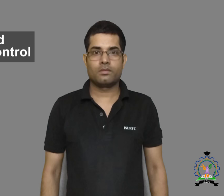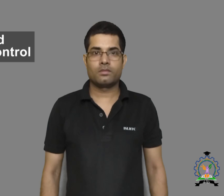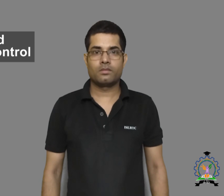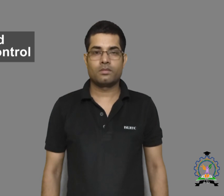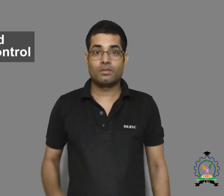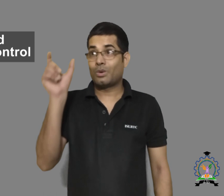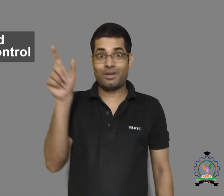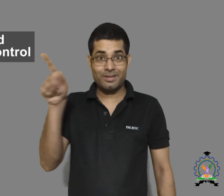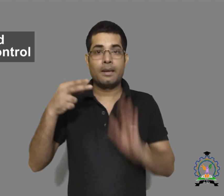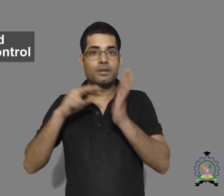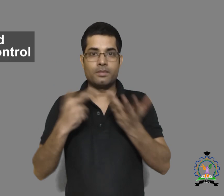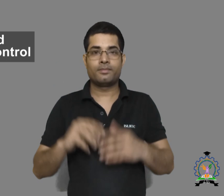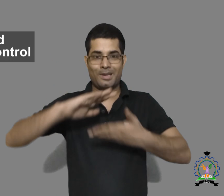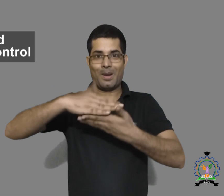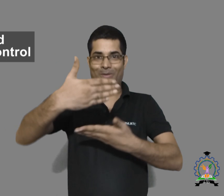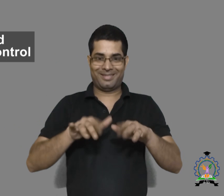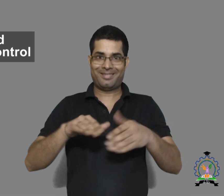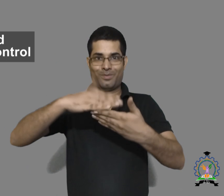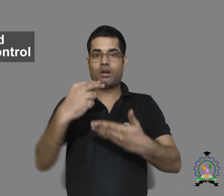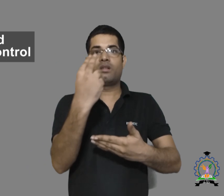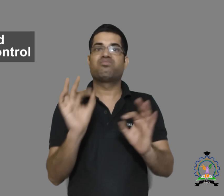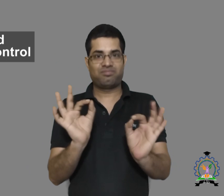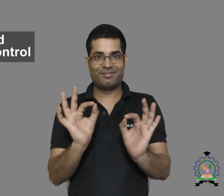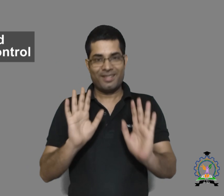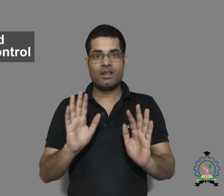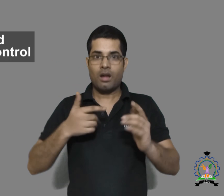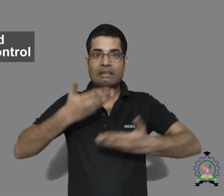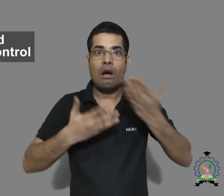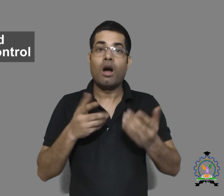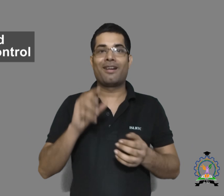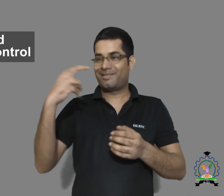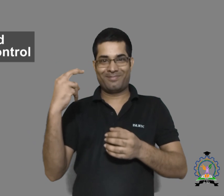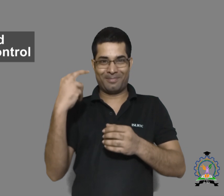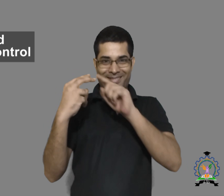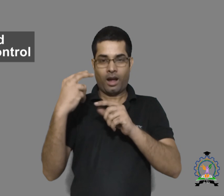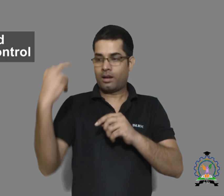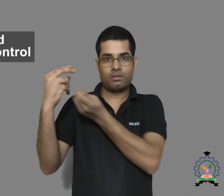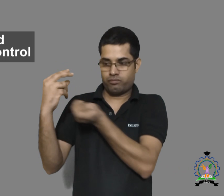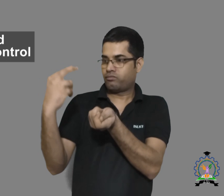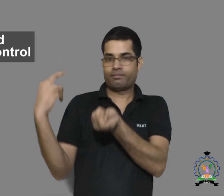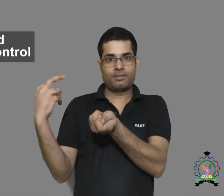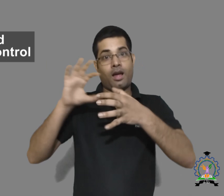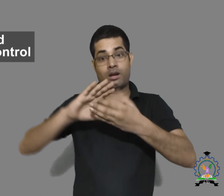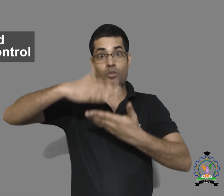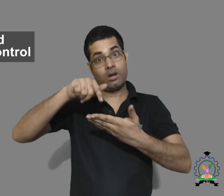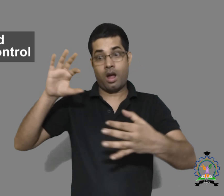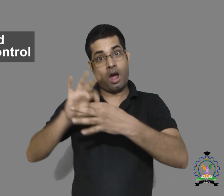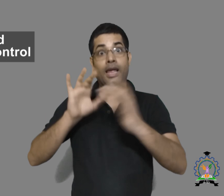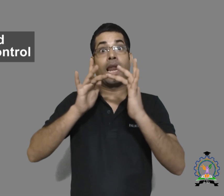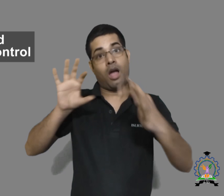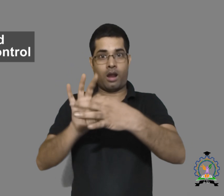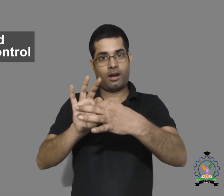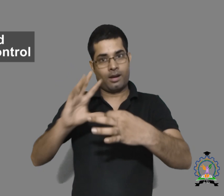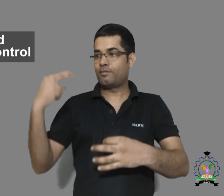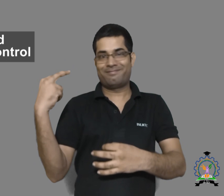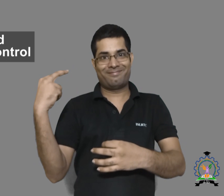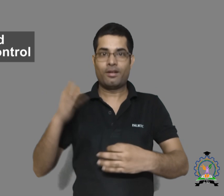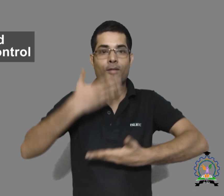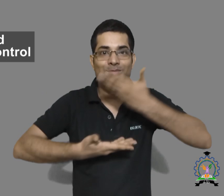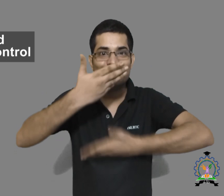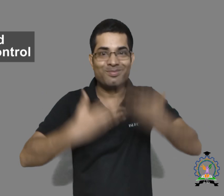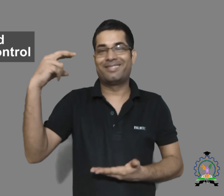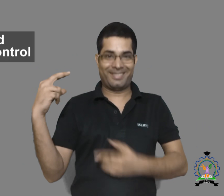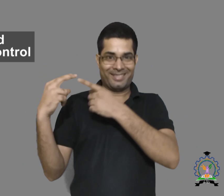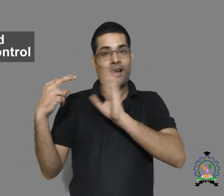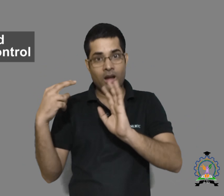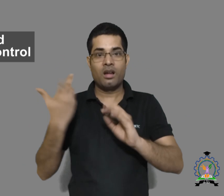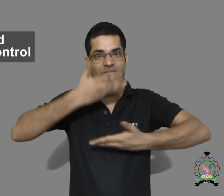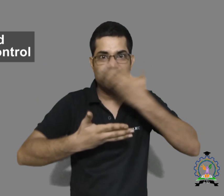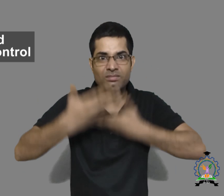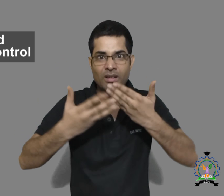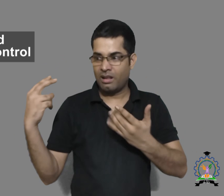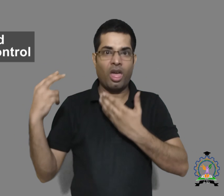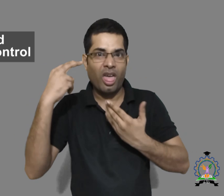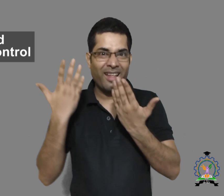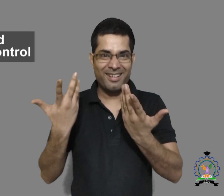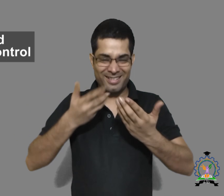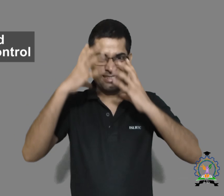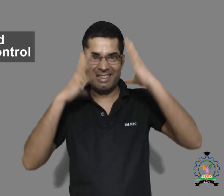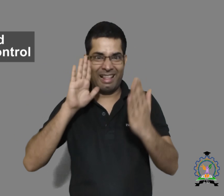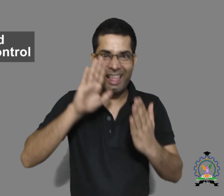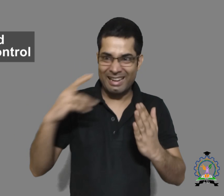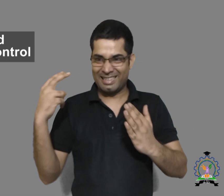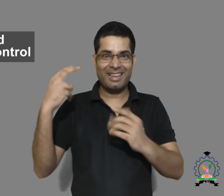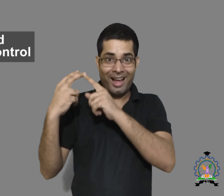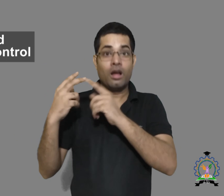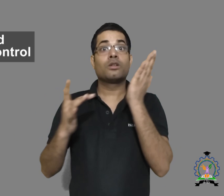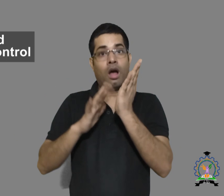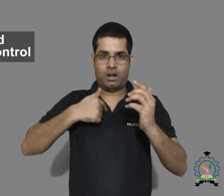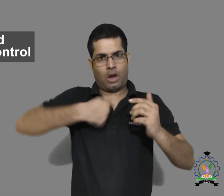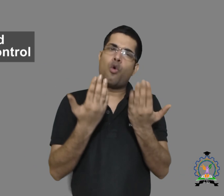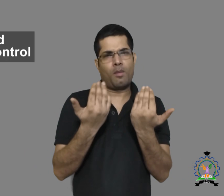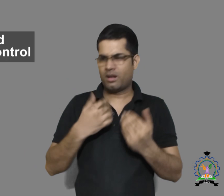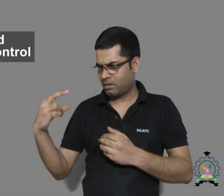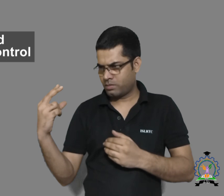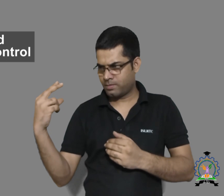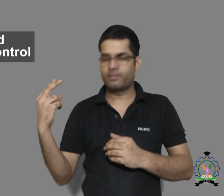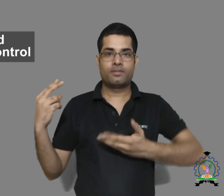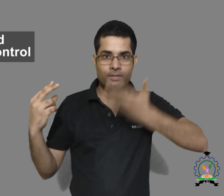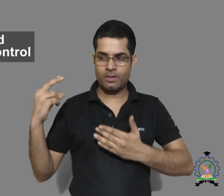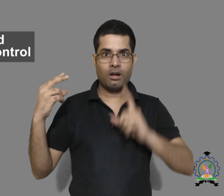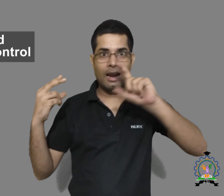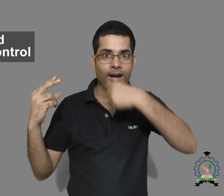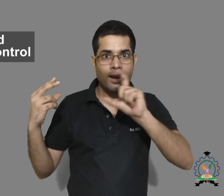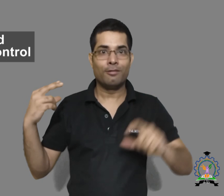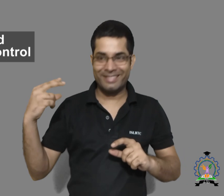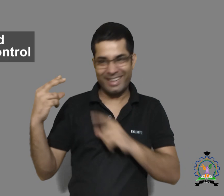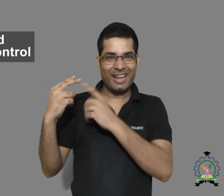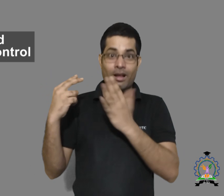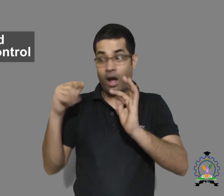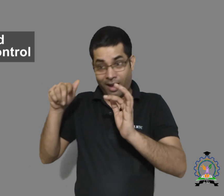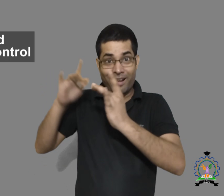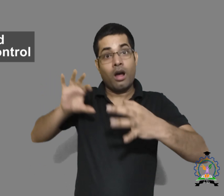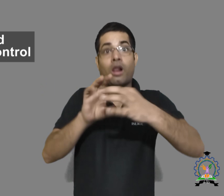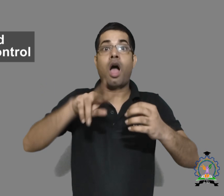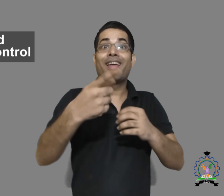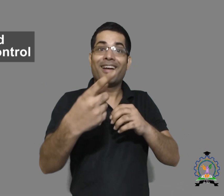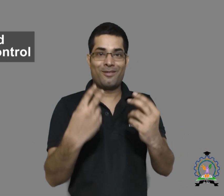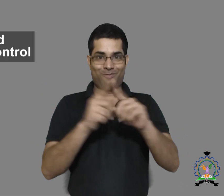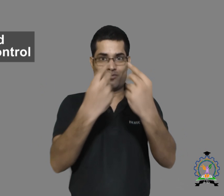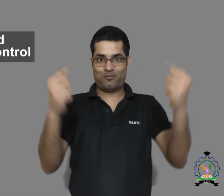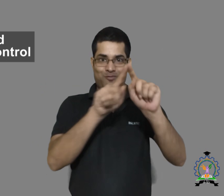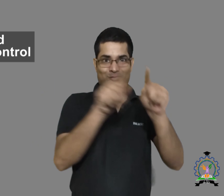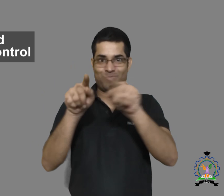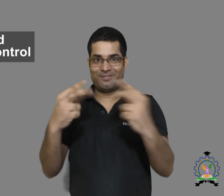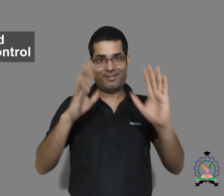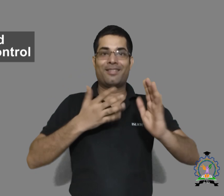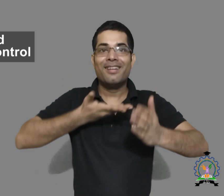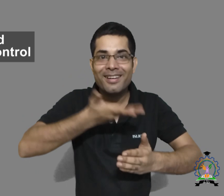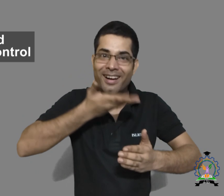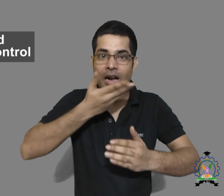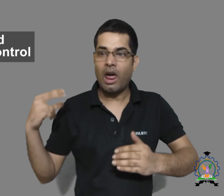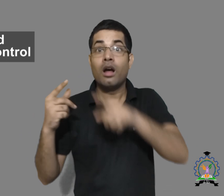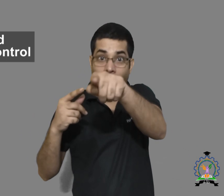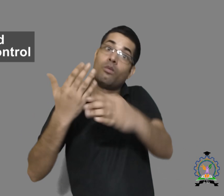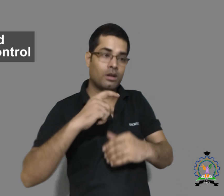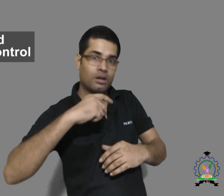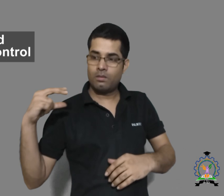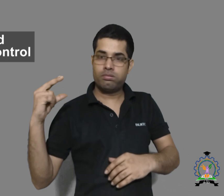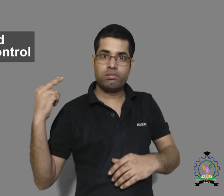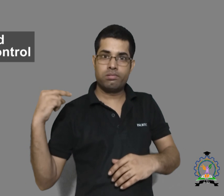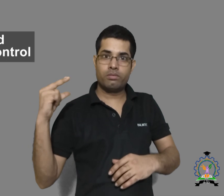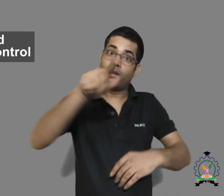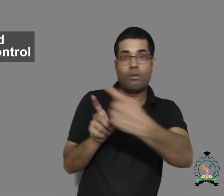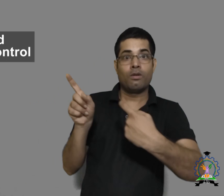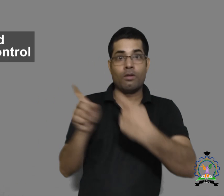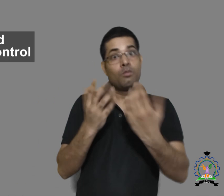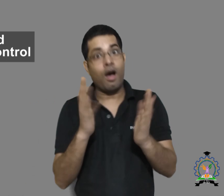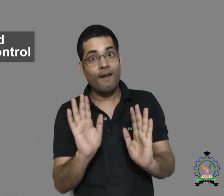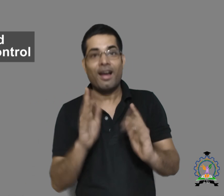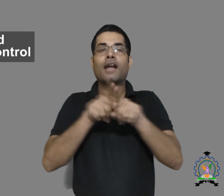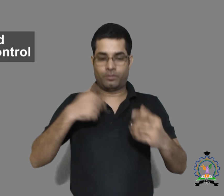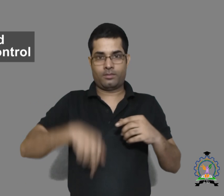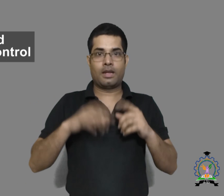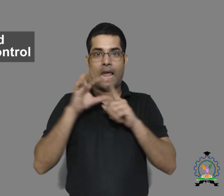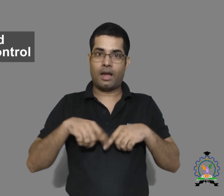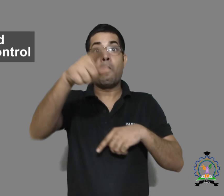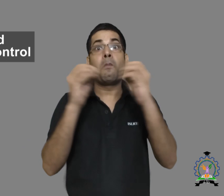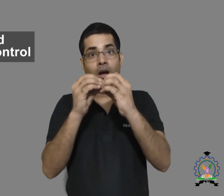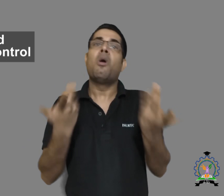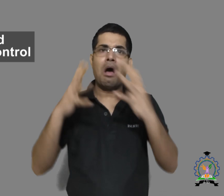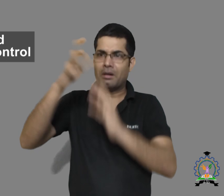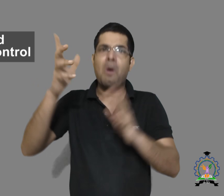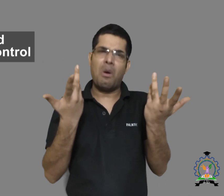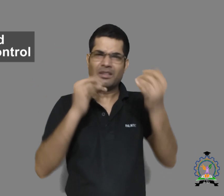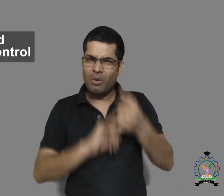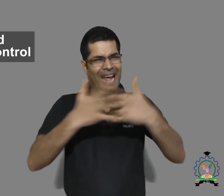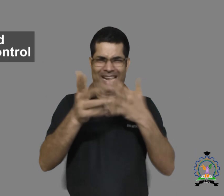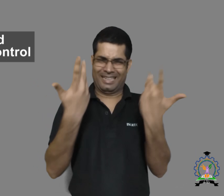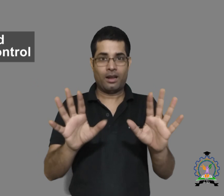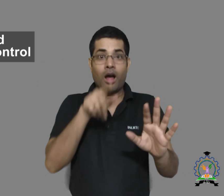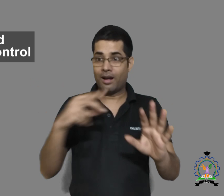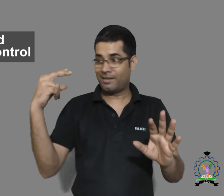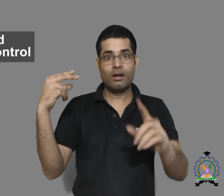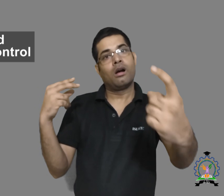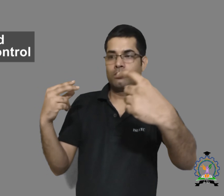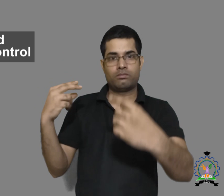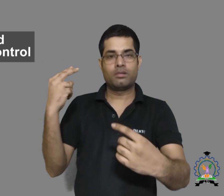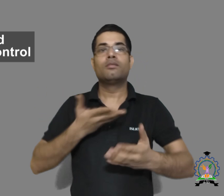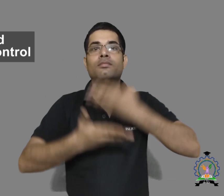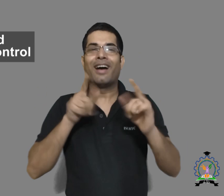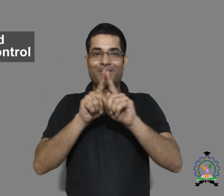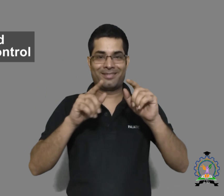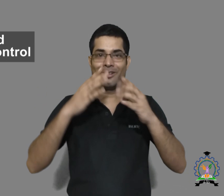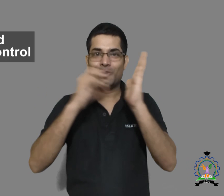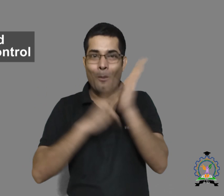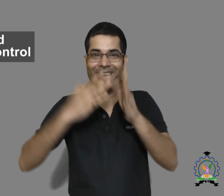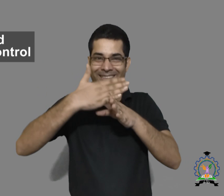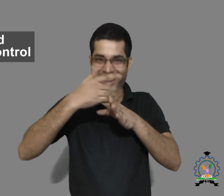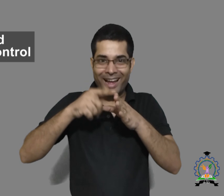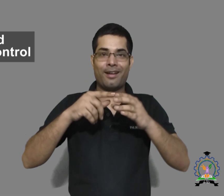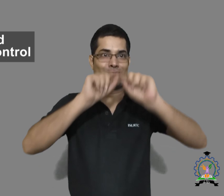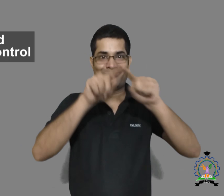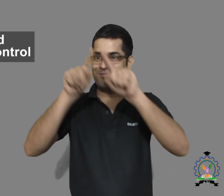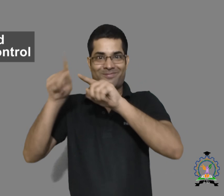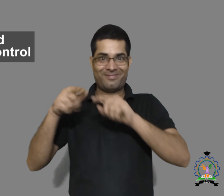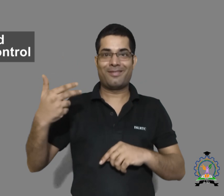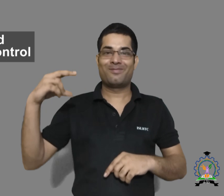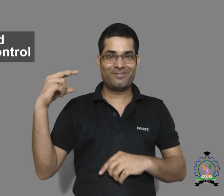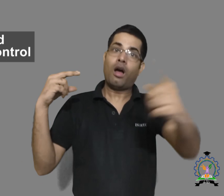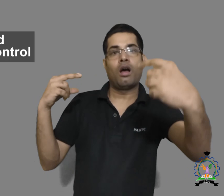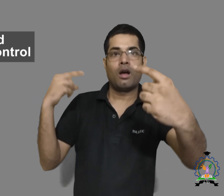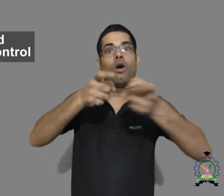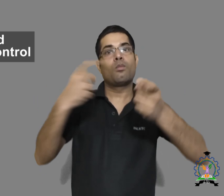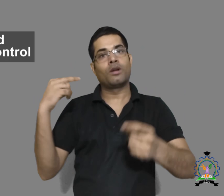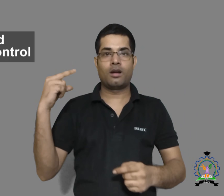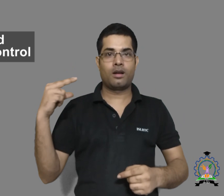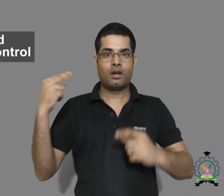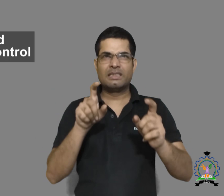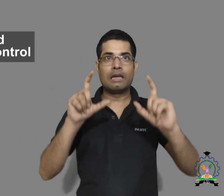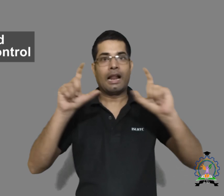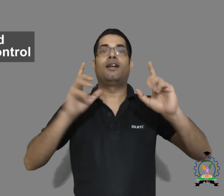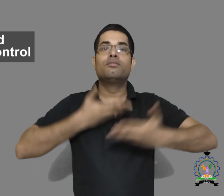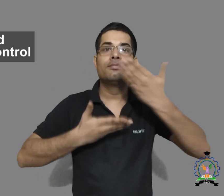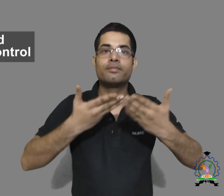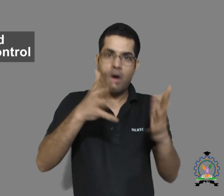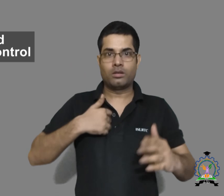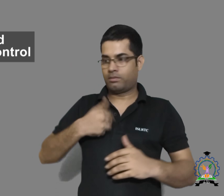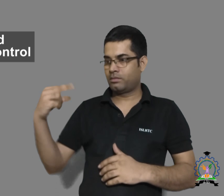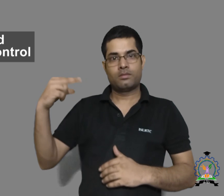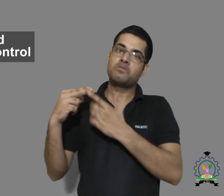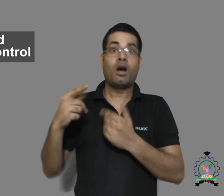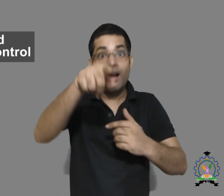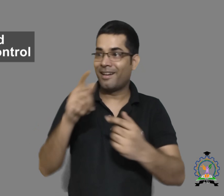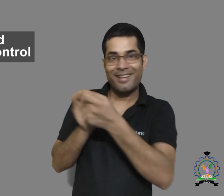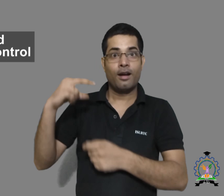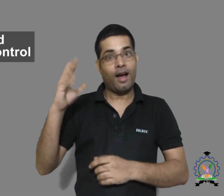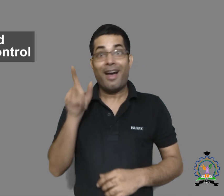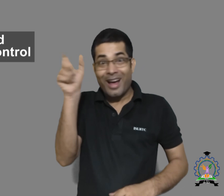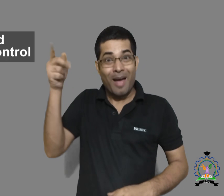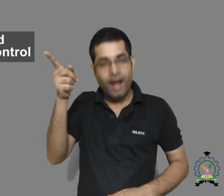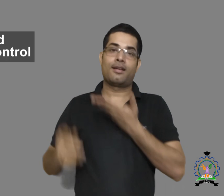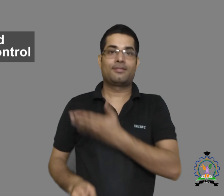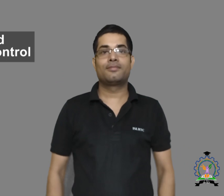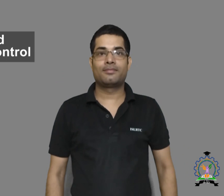Far End Camera Control